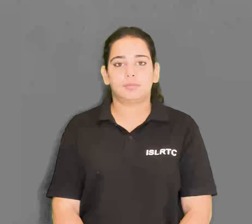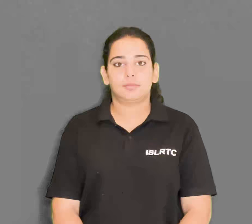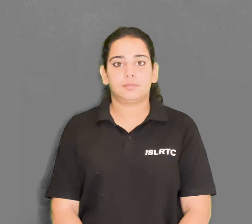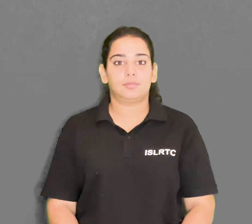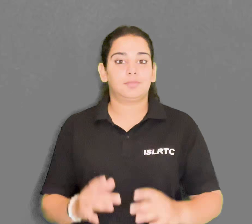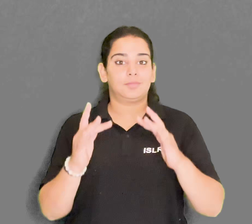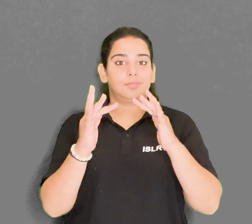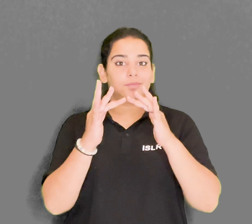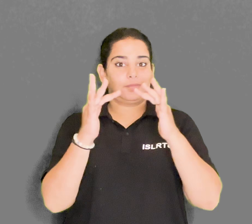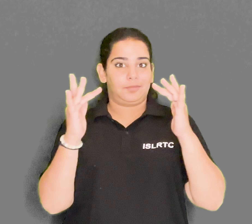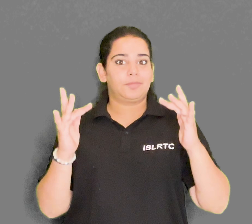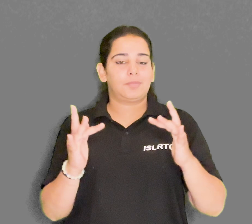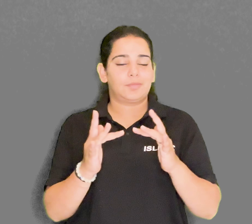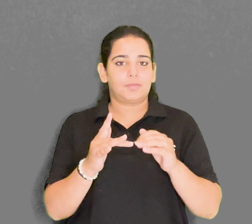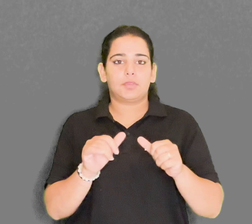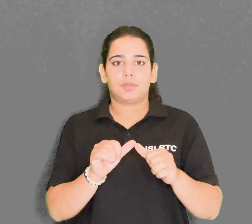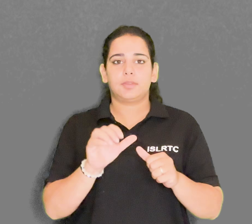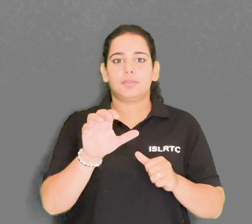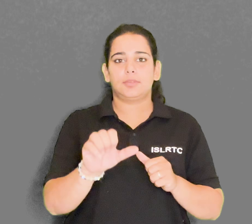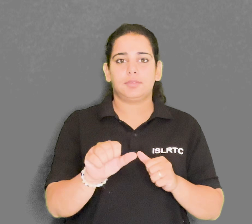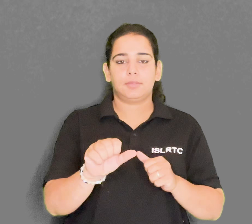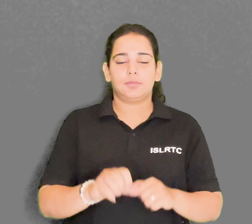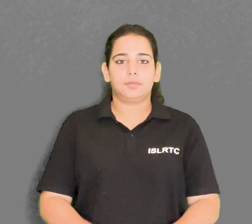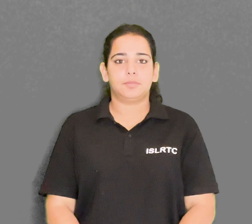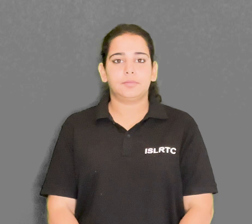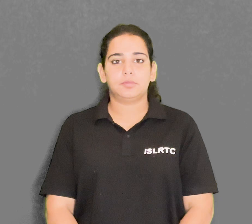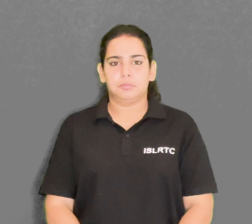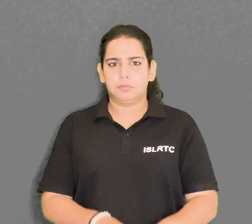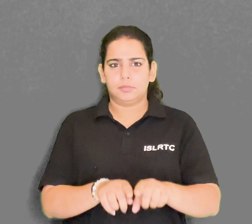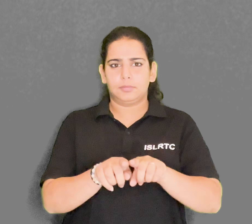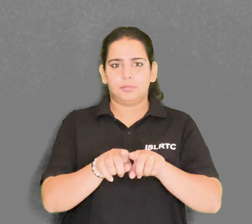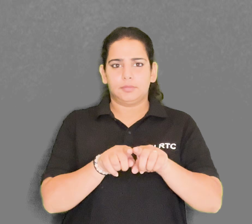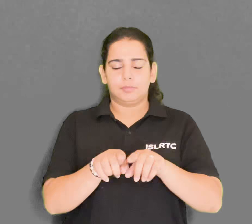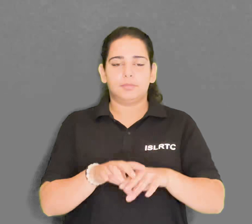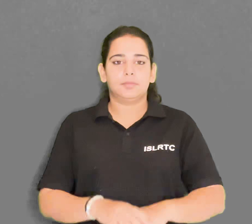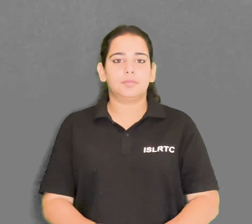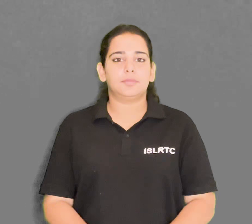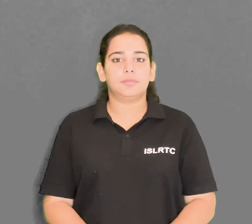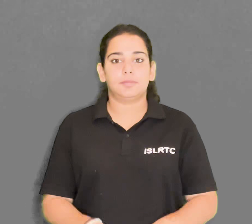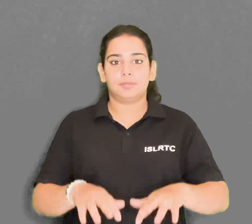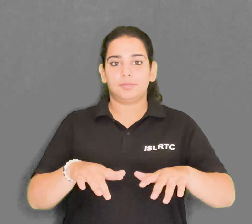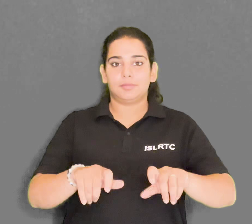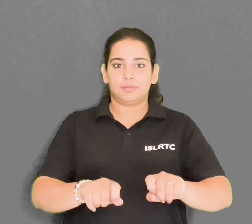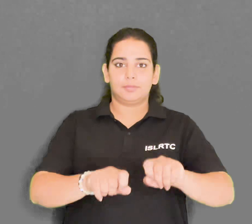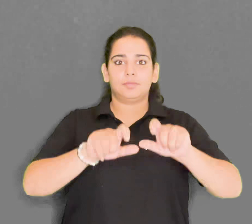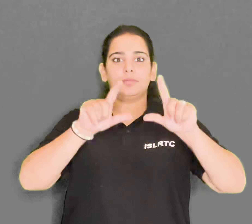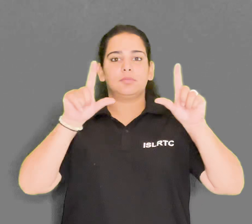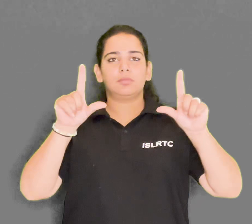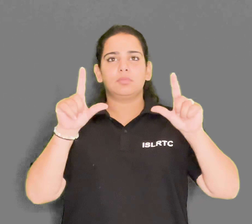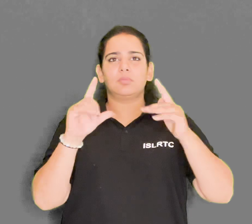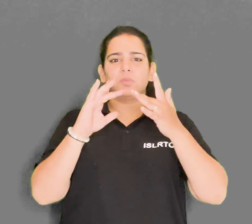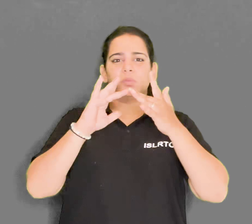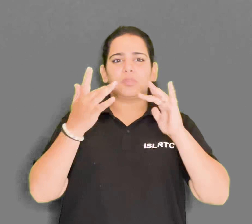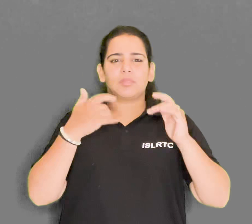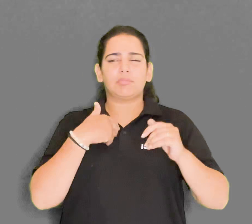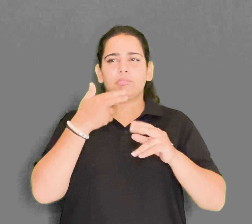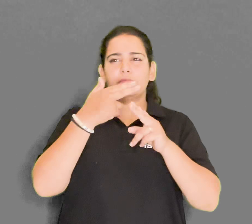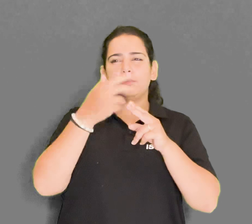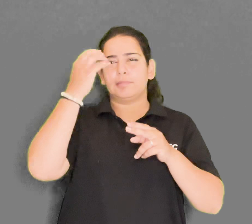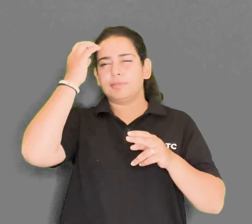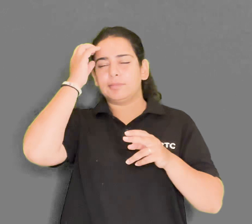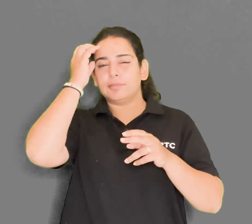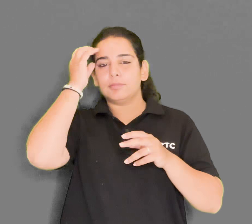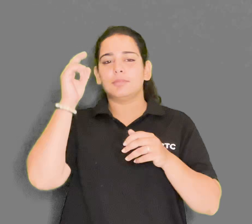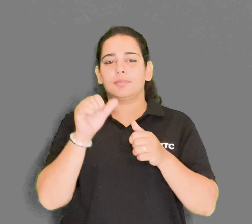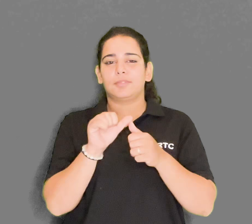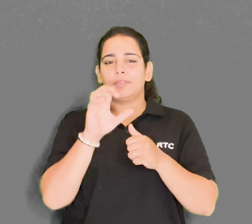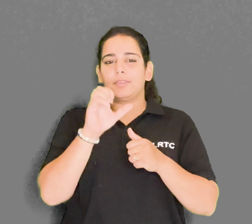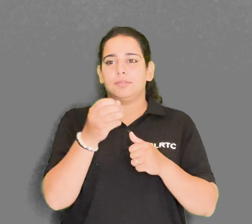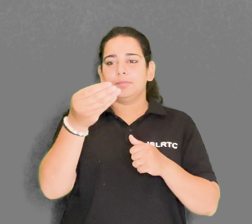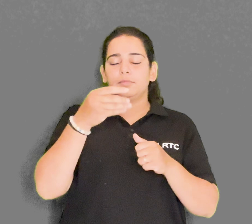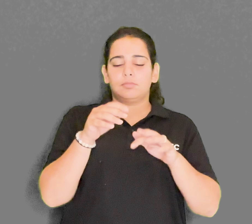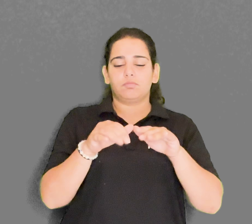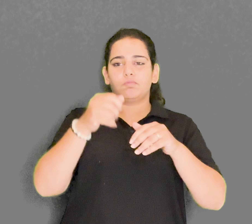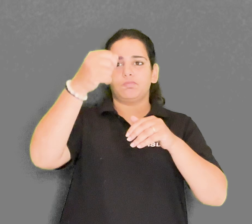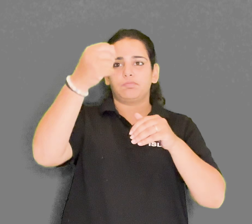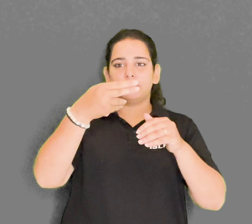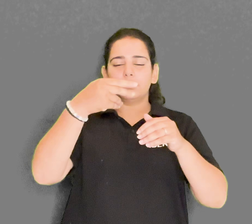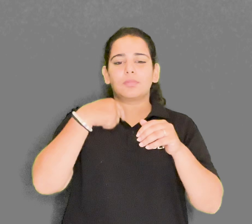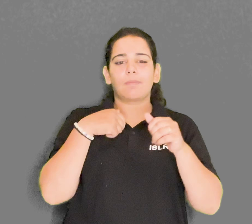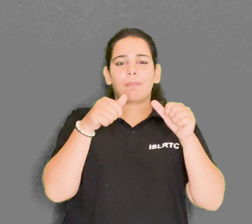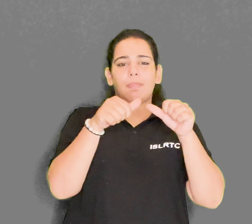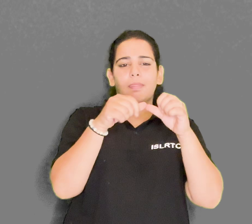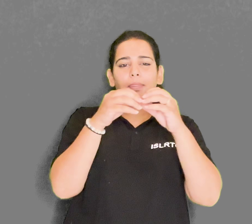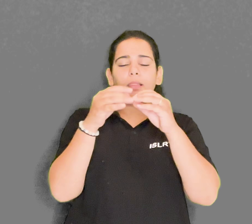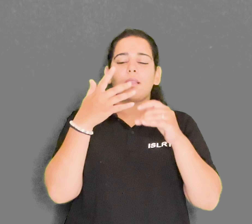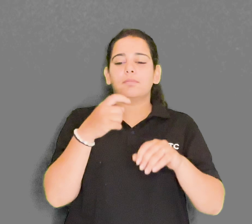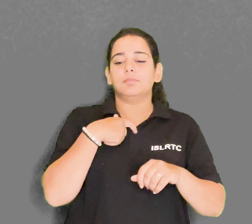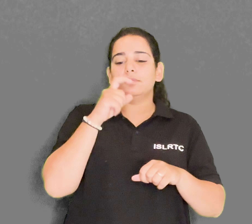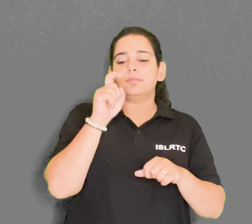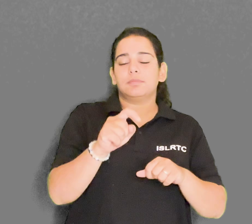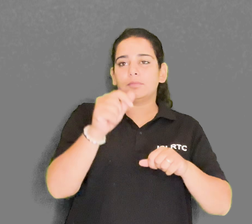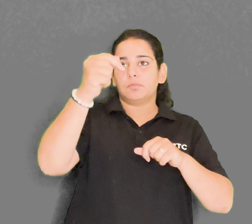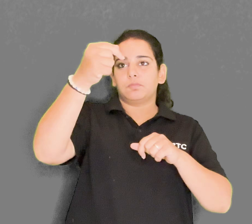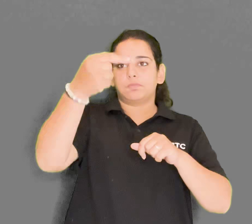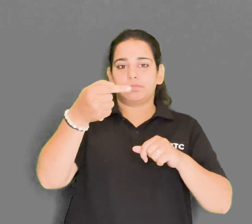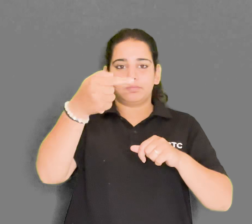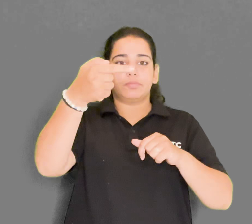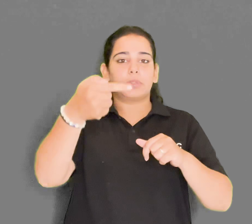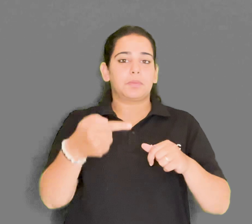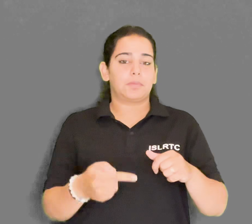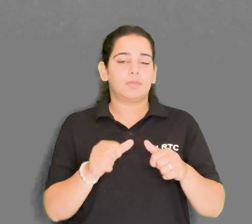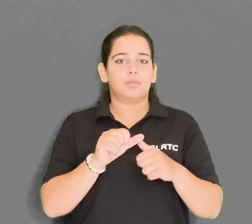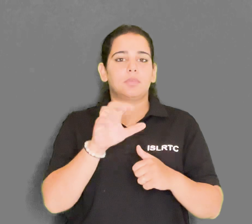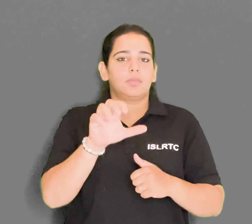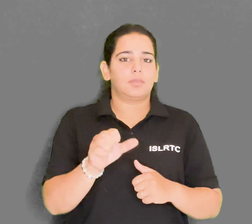Web accessibility The design and development of websites tools and technologies so that people with disabilities can use them